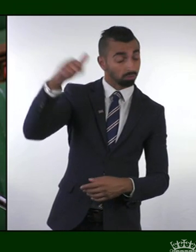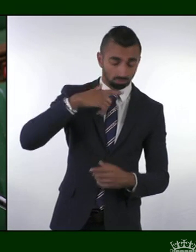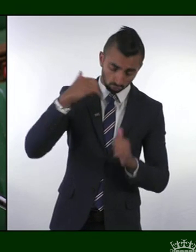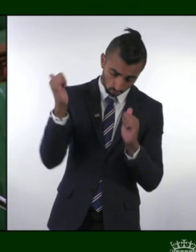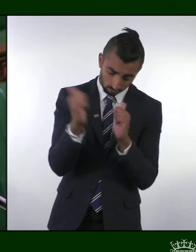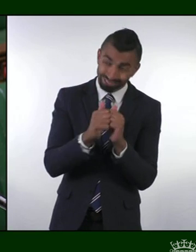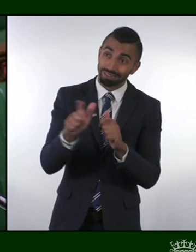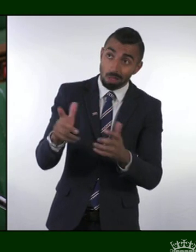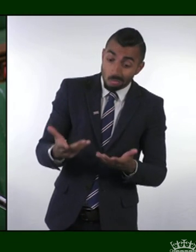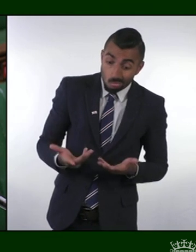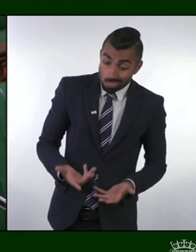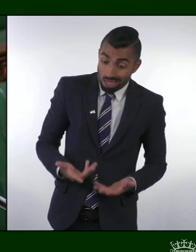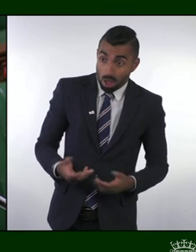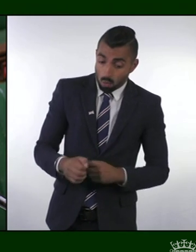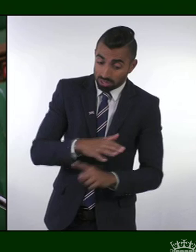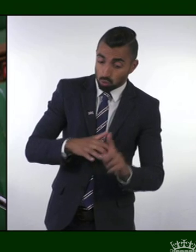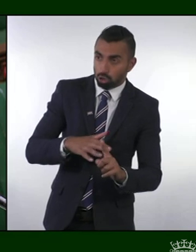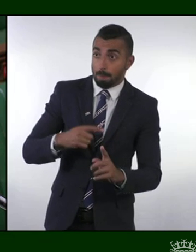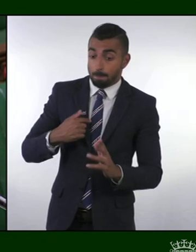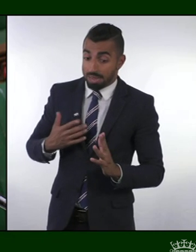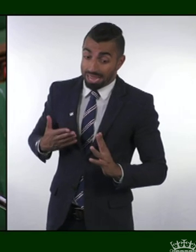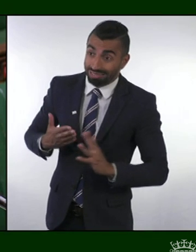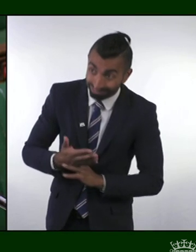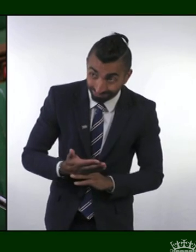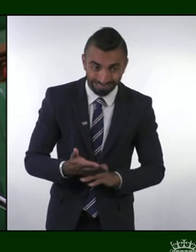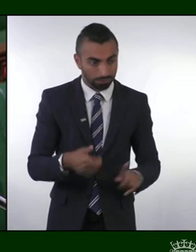They provide support for young people at this moment of acute crisis.